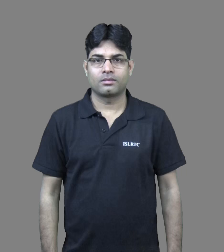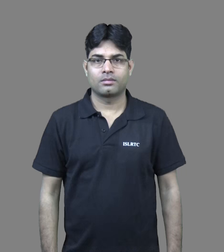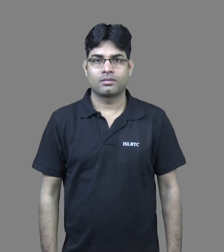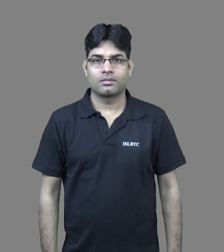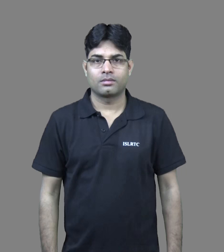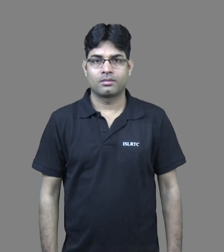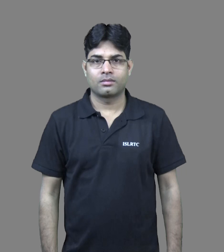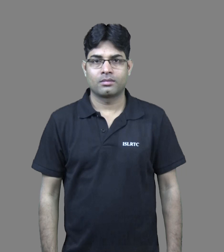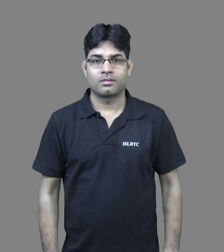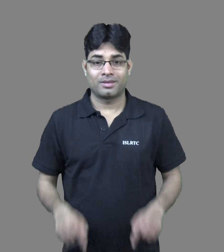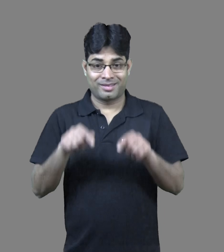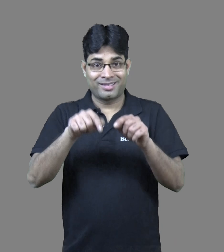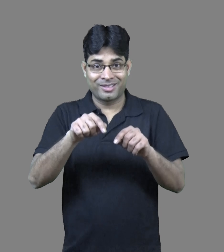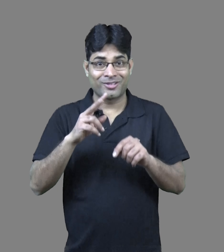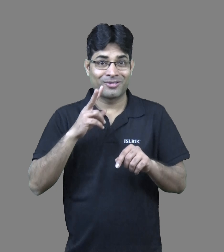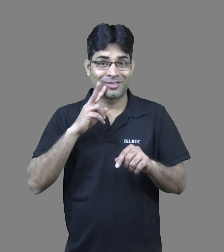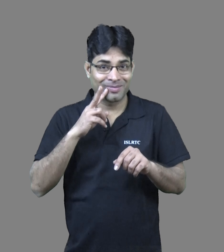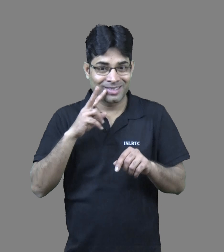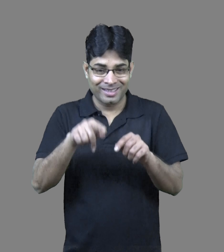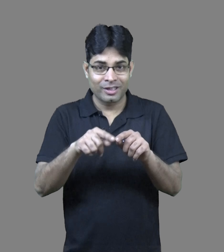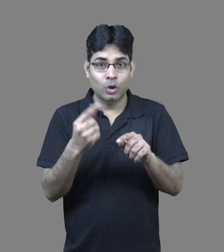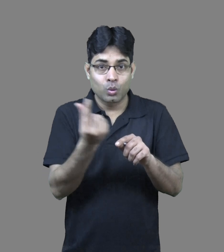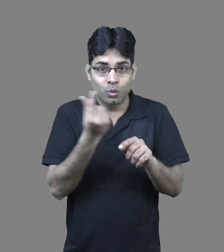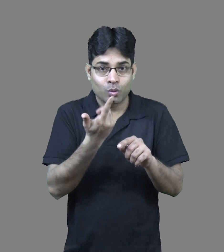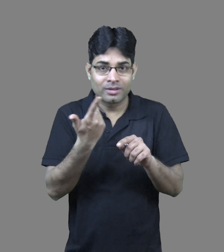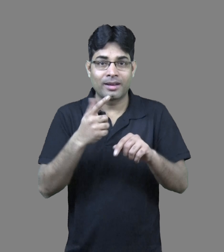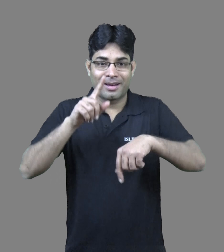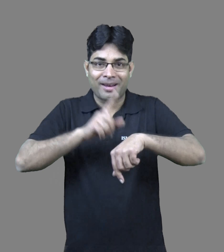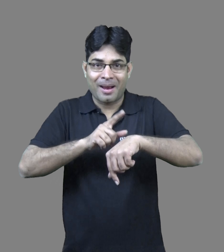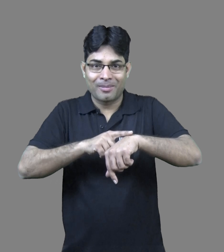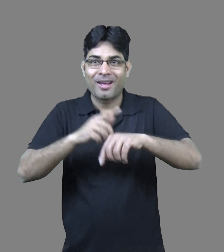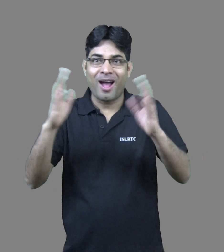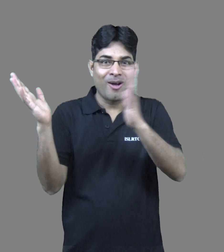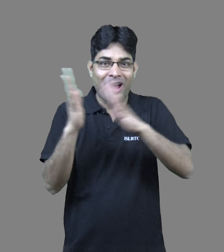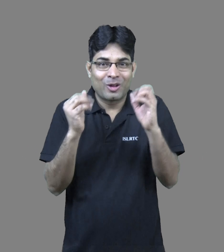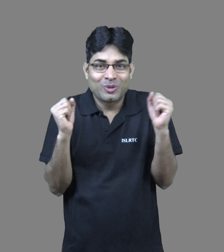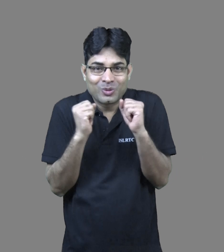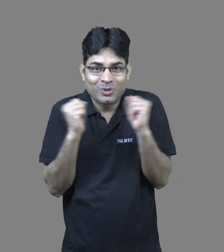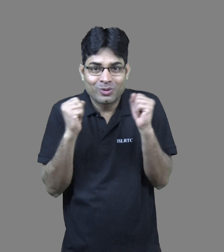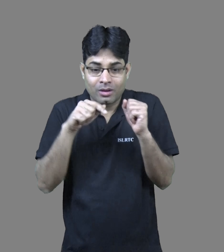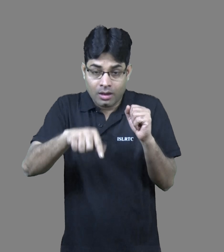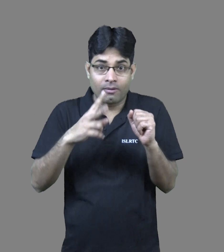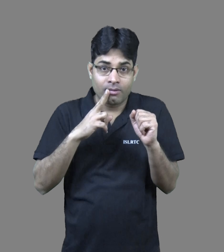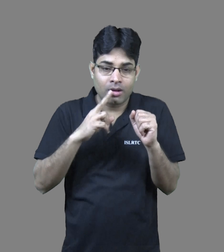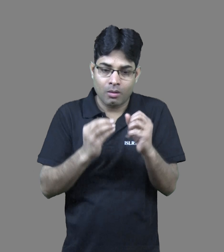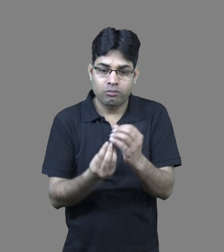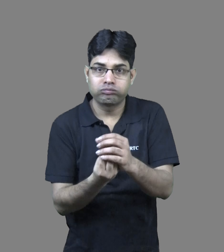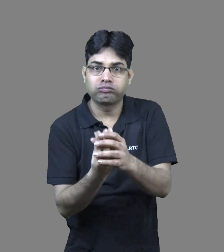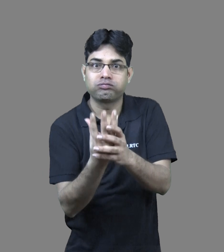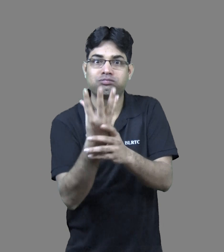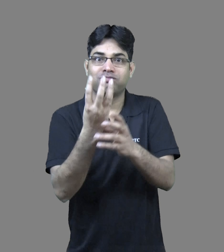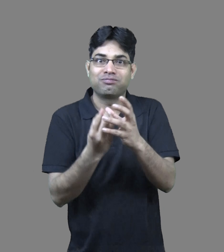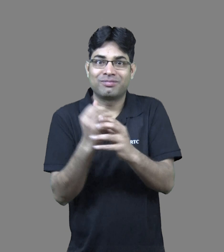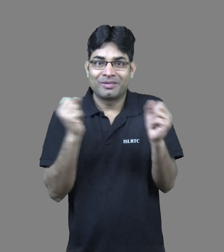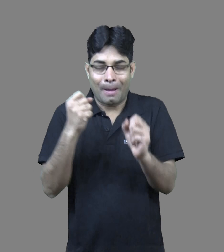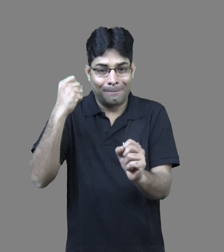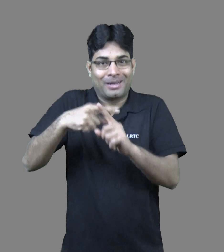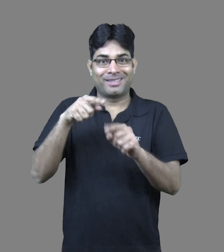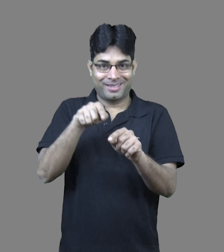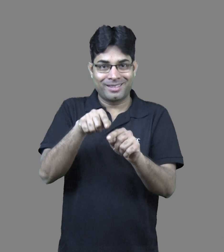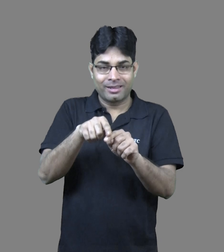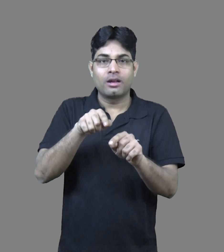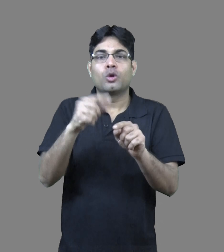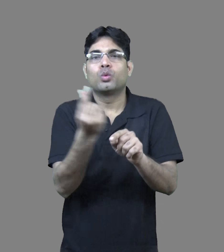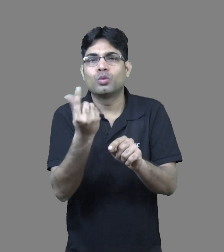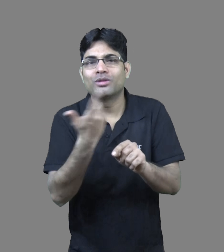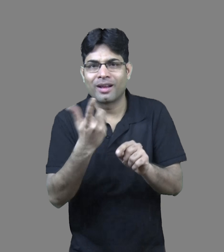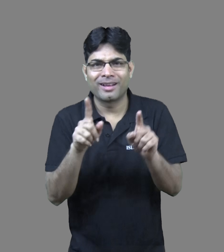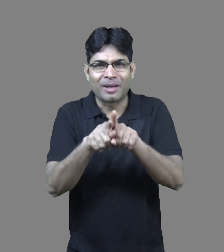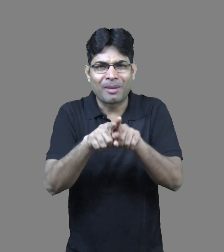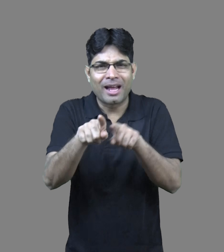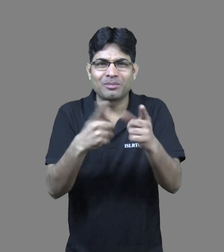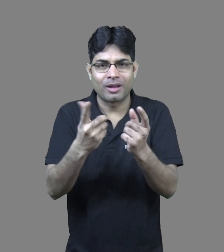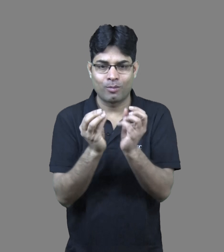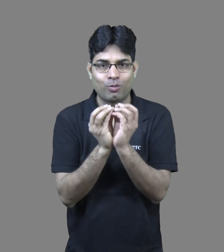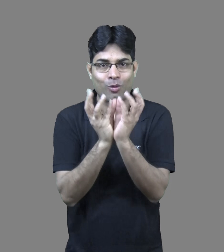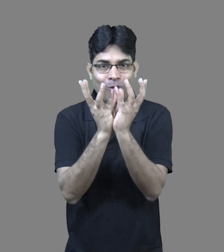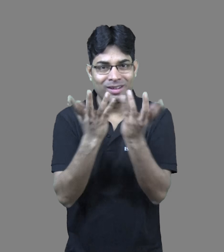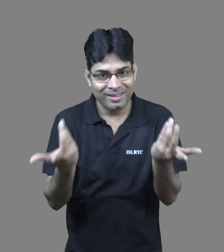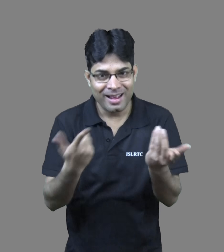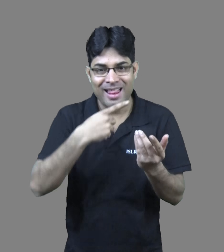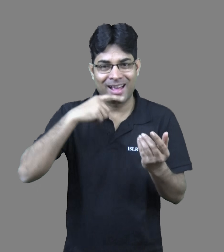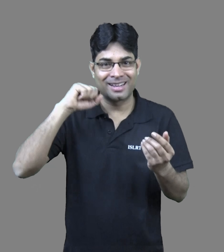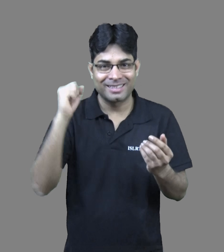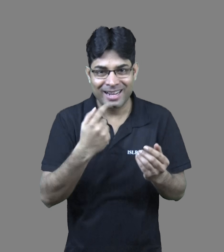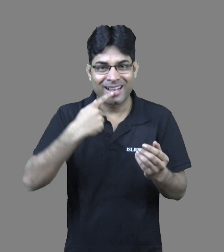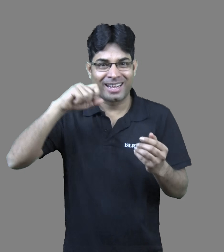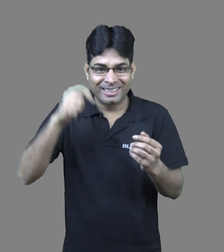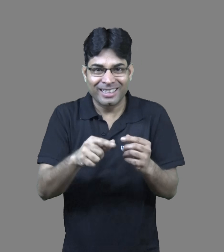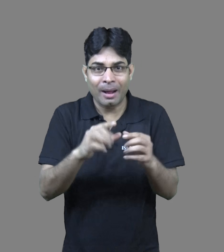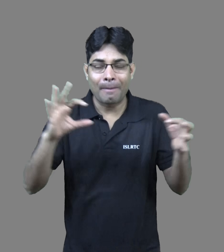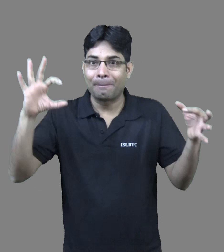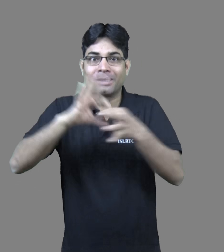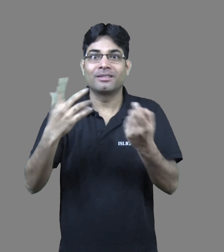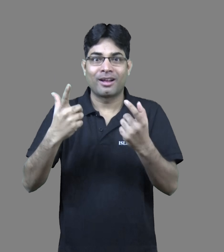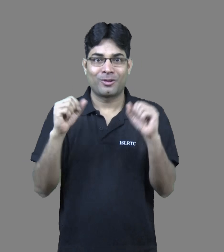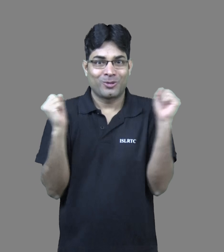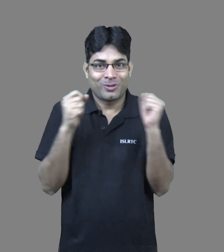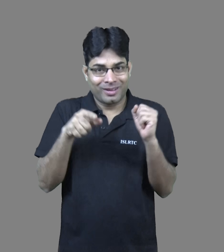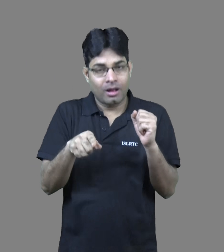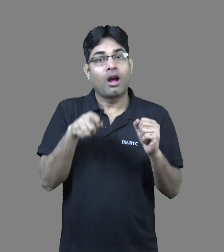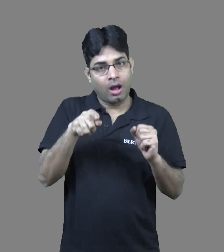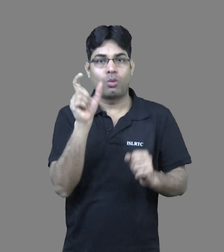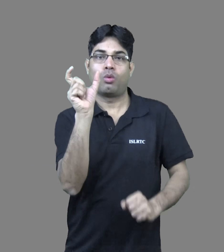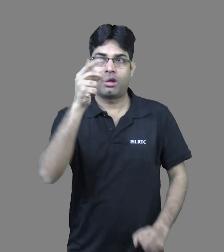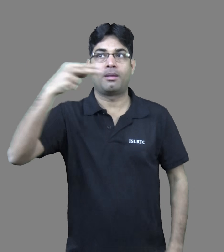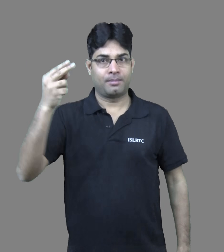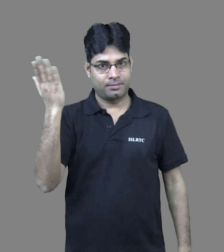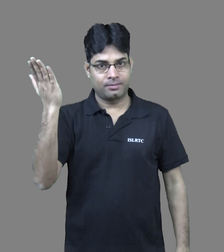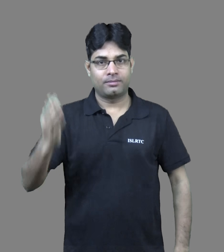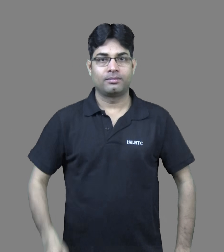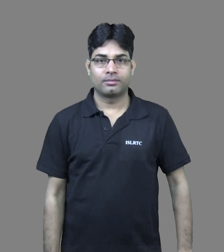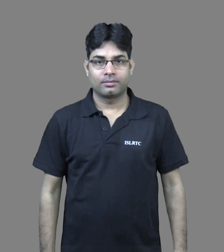Winter or Rabi Season Vegetables